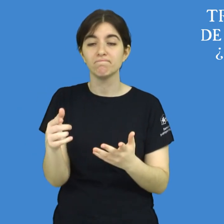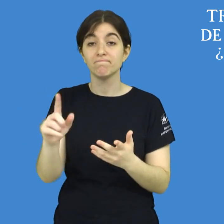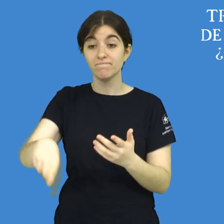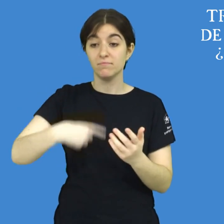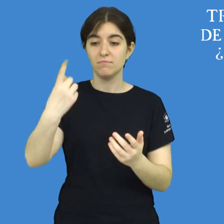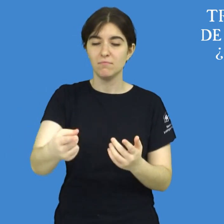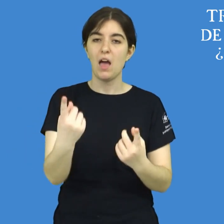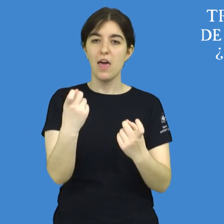despues